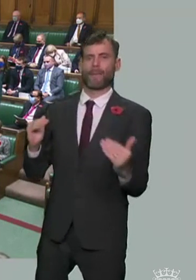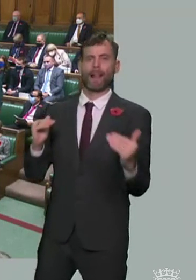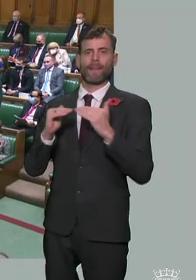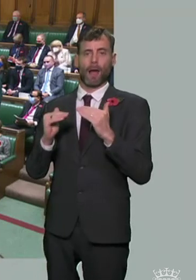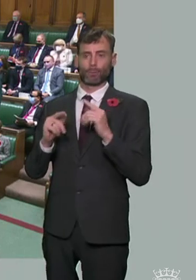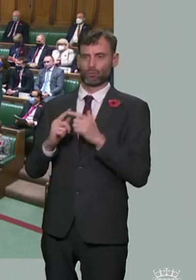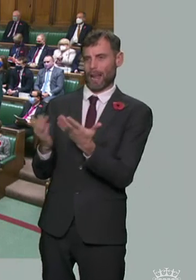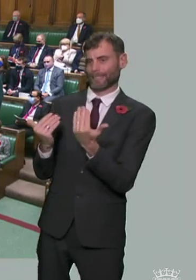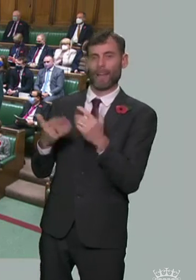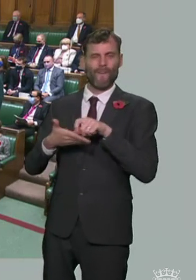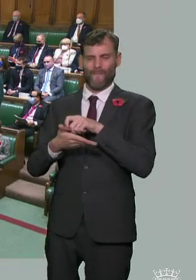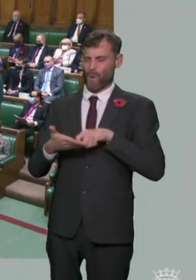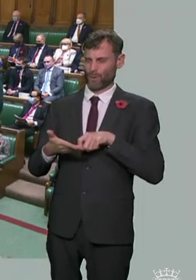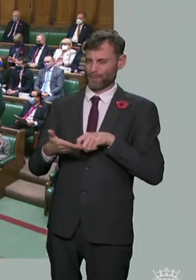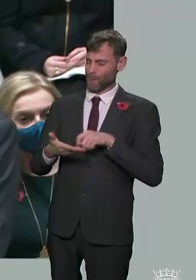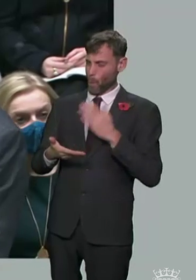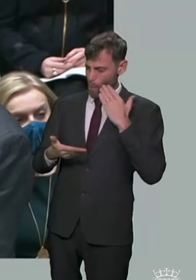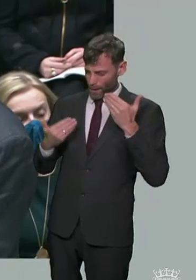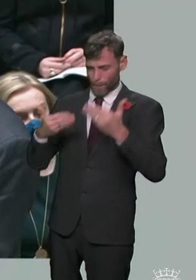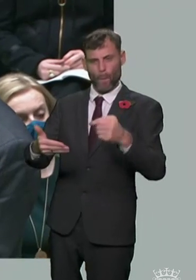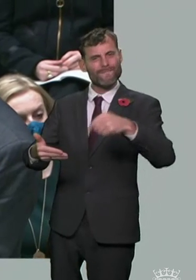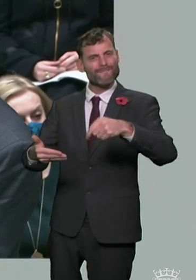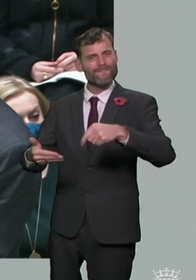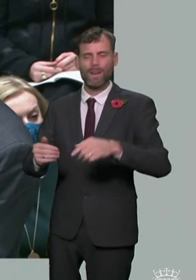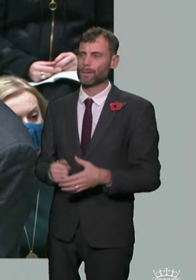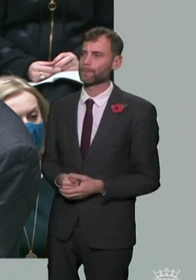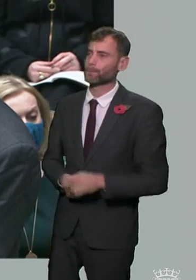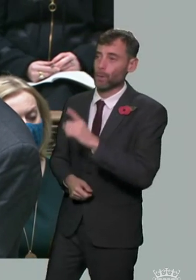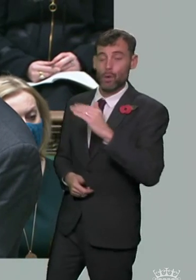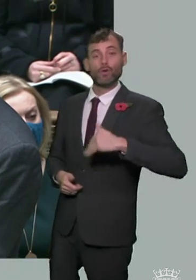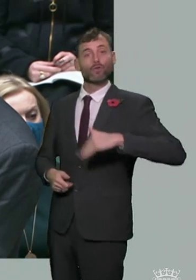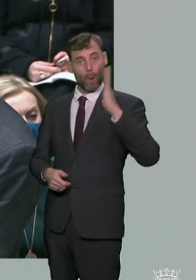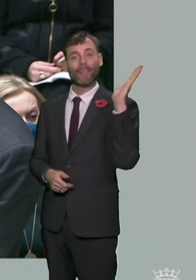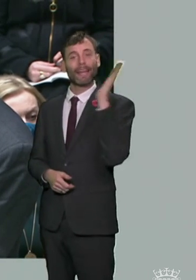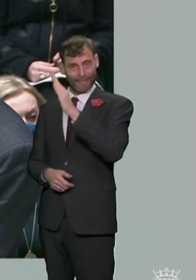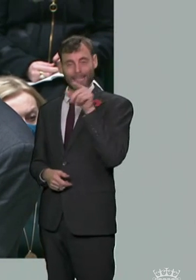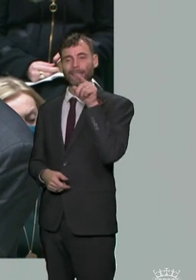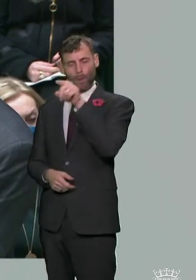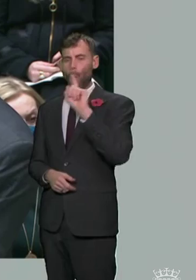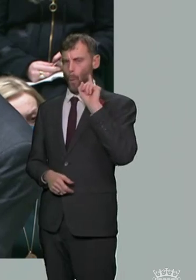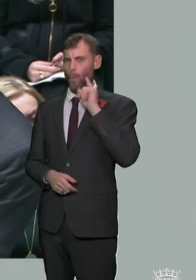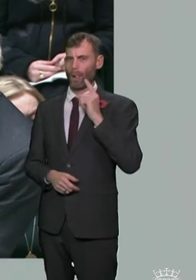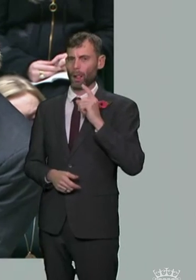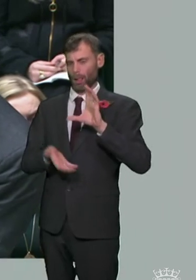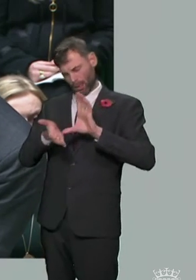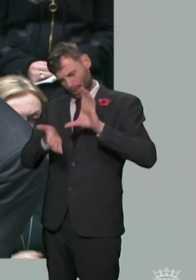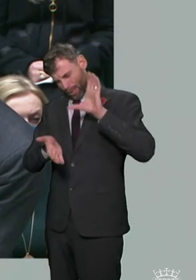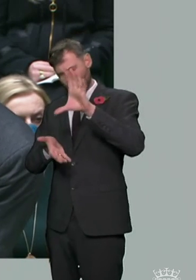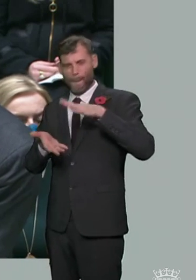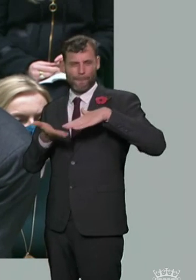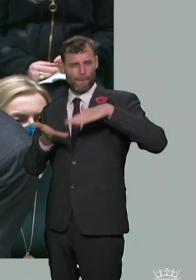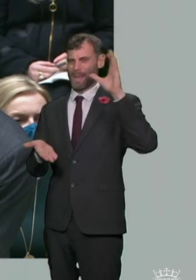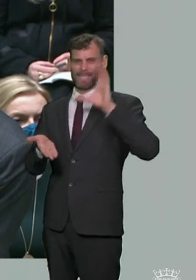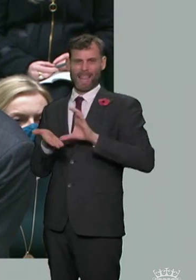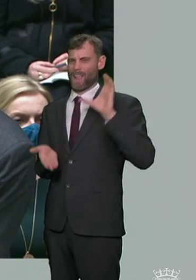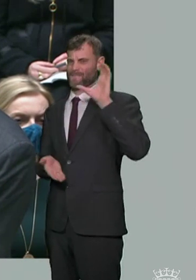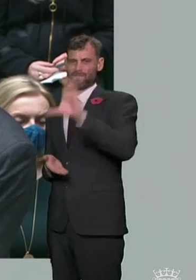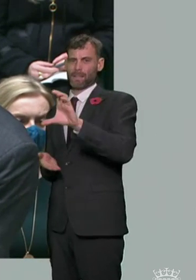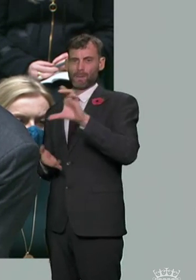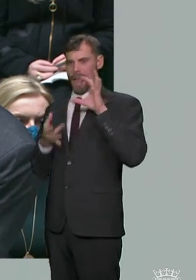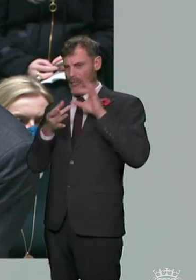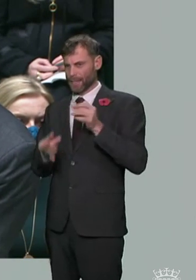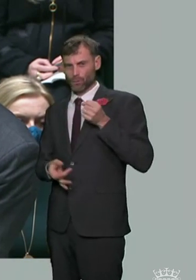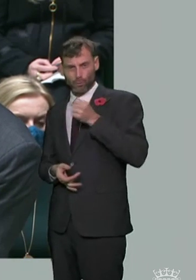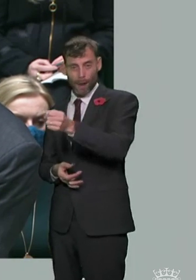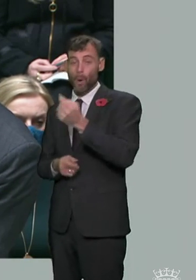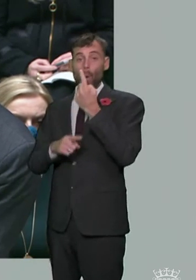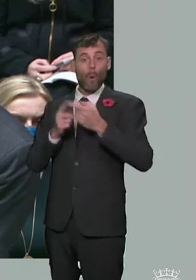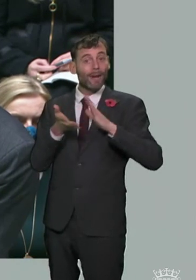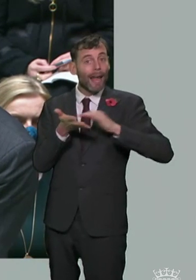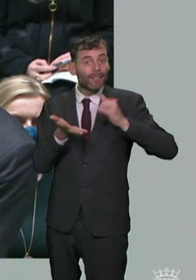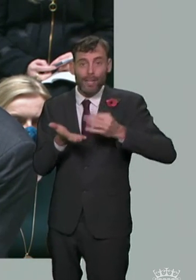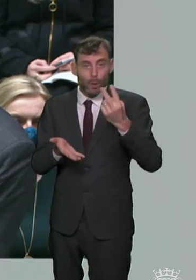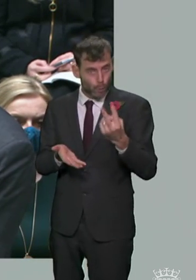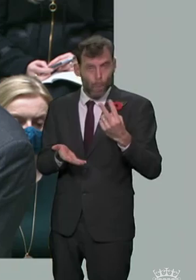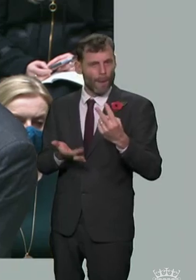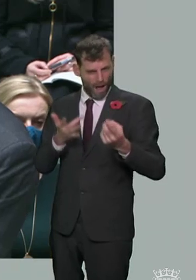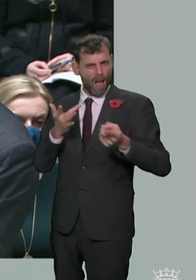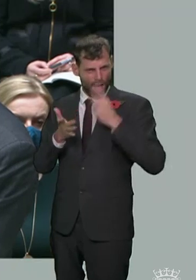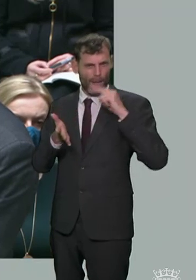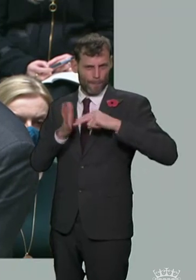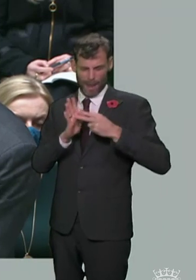The honourable Lady must wait for the integrated rail plan, but the north-east will be the beneficiary of the biggest investment in our rail infrastructure beyond HS2 that we have seen for a century.